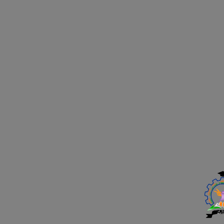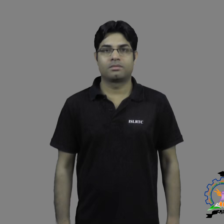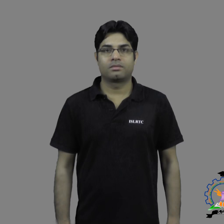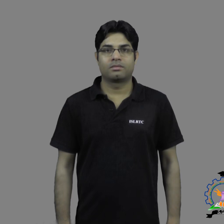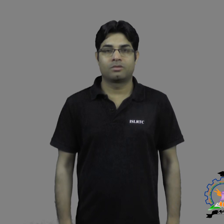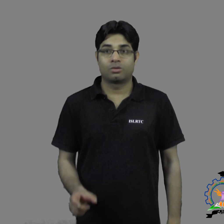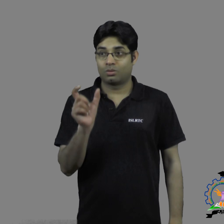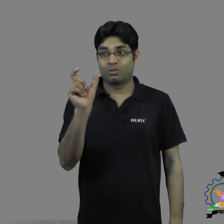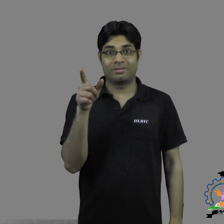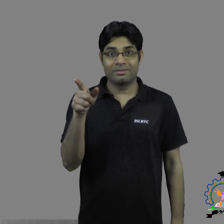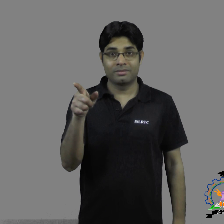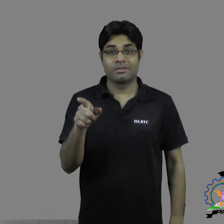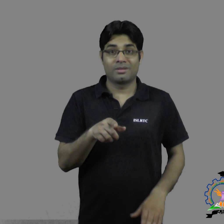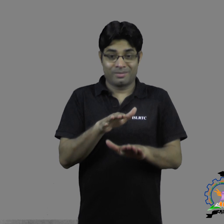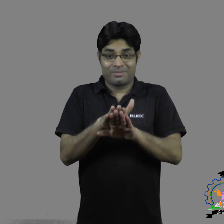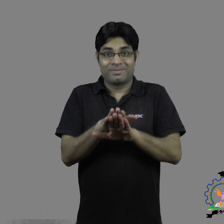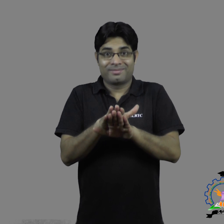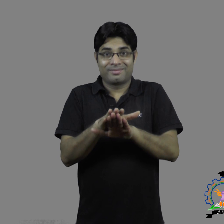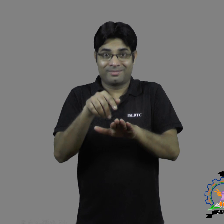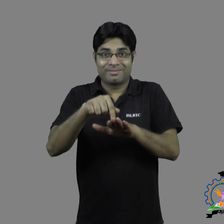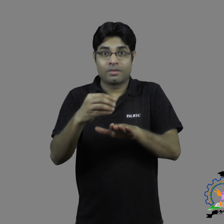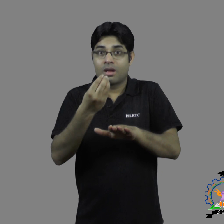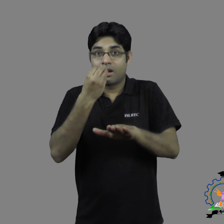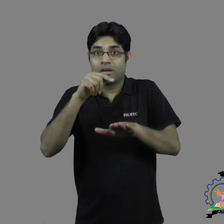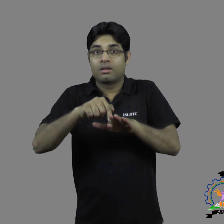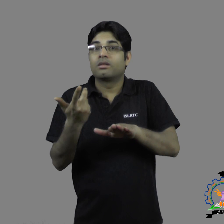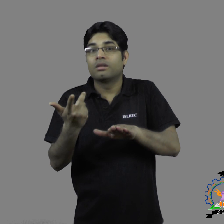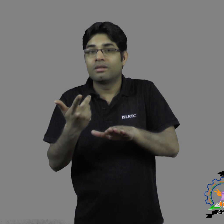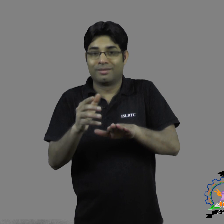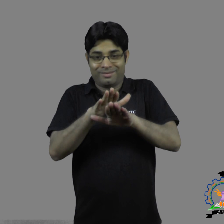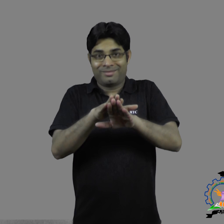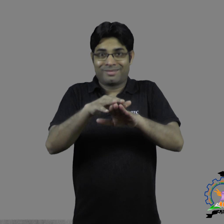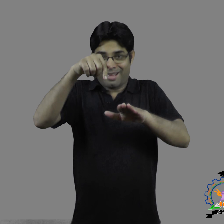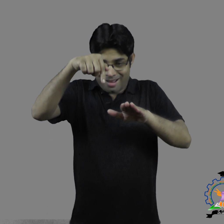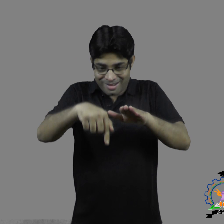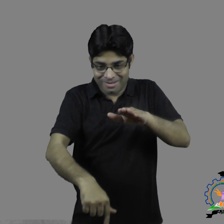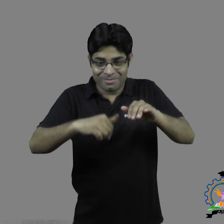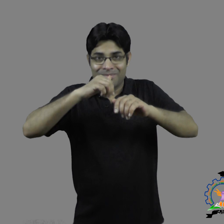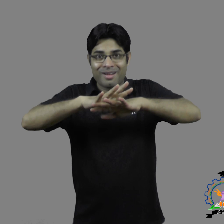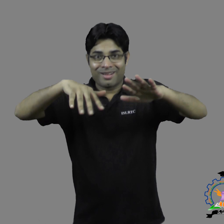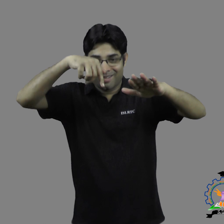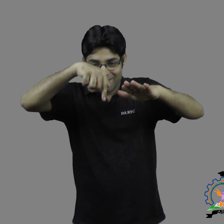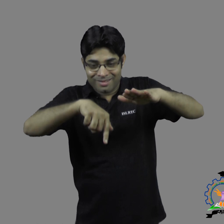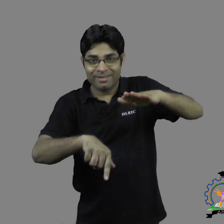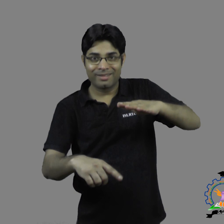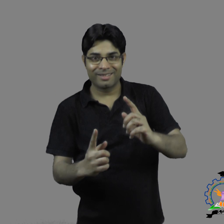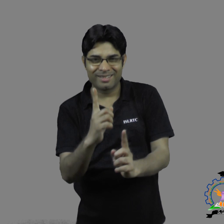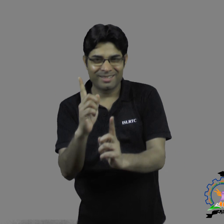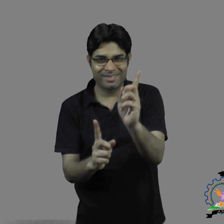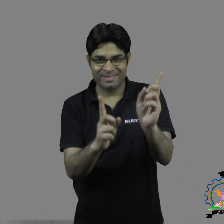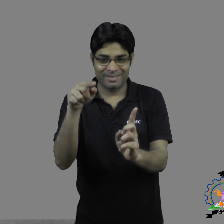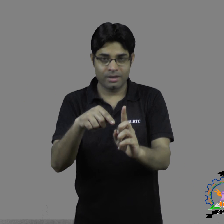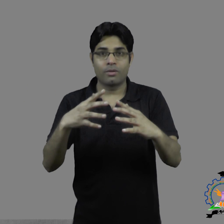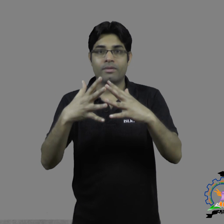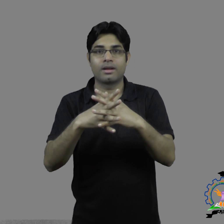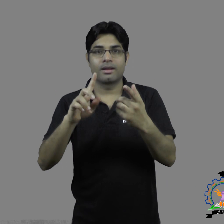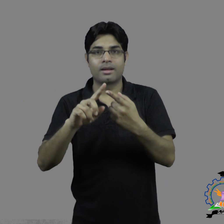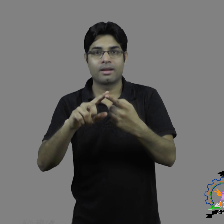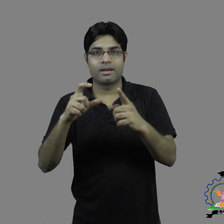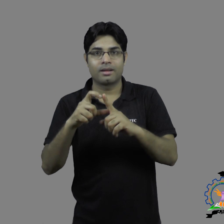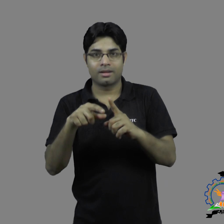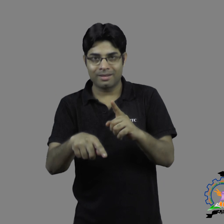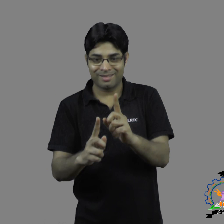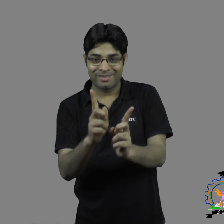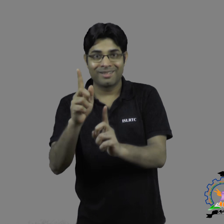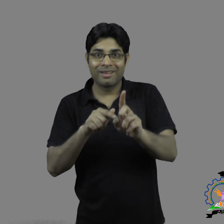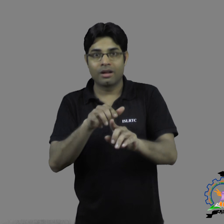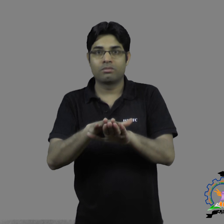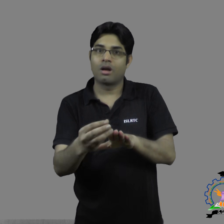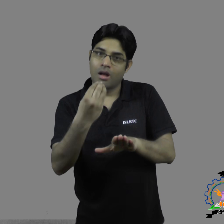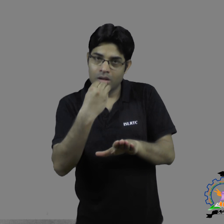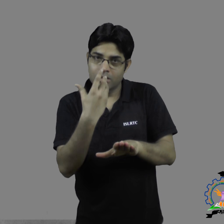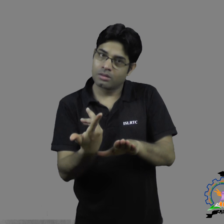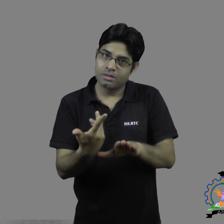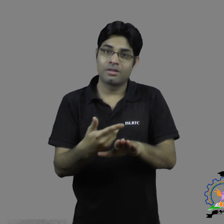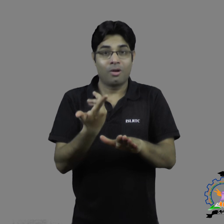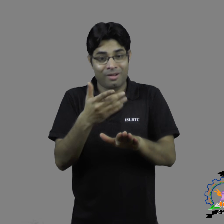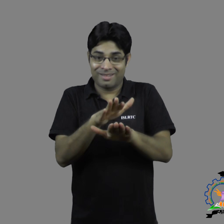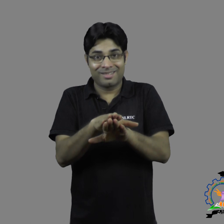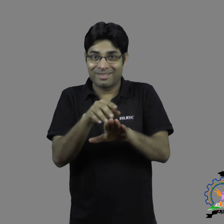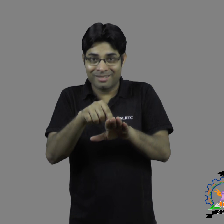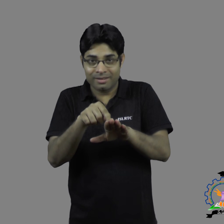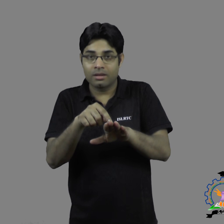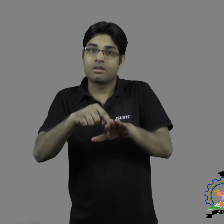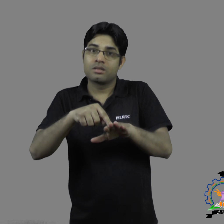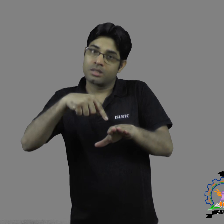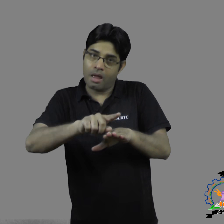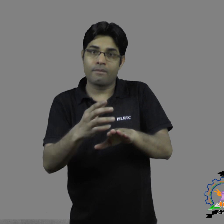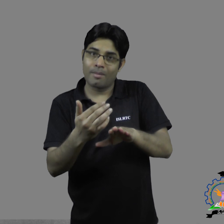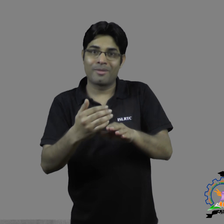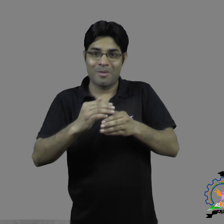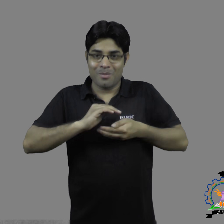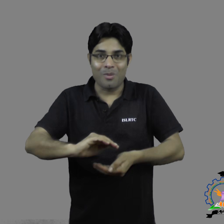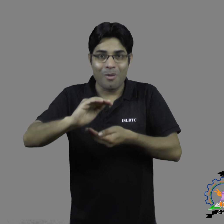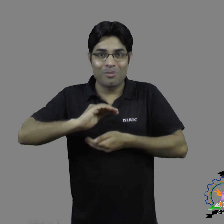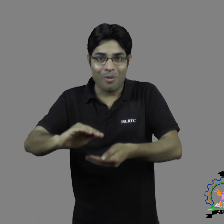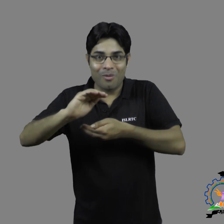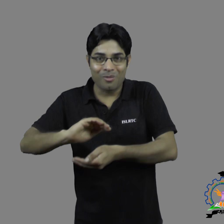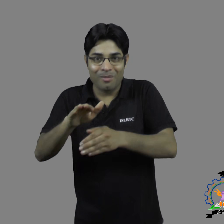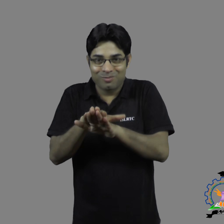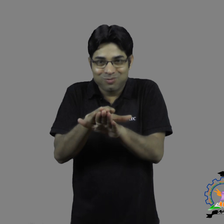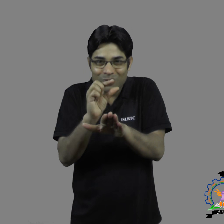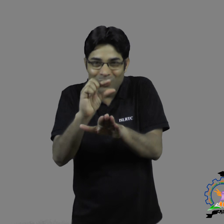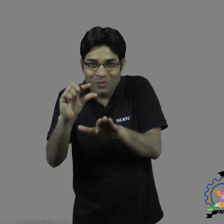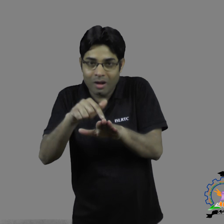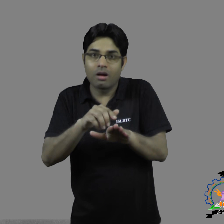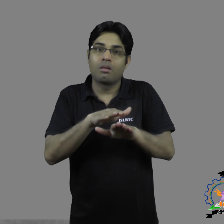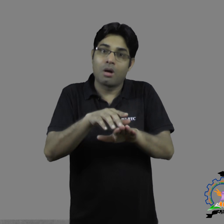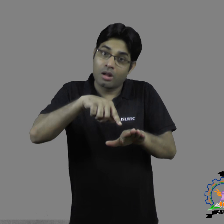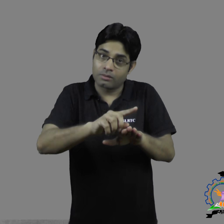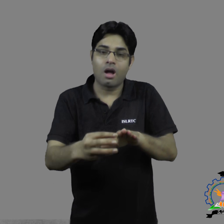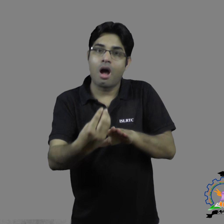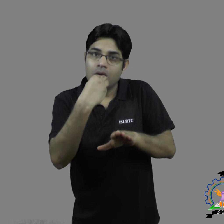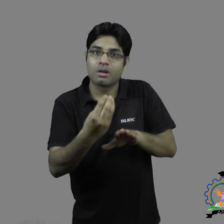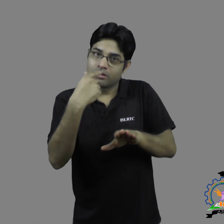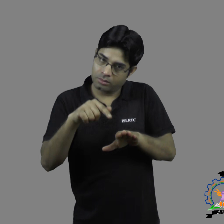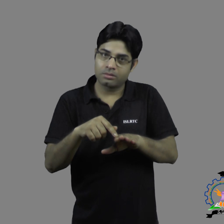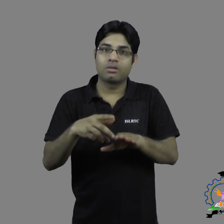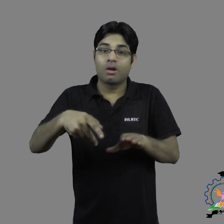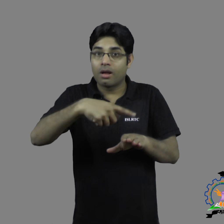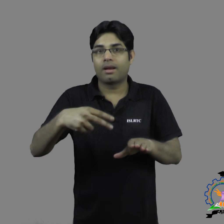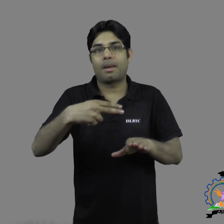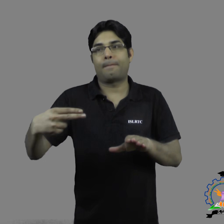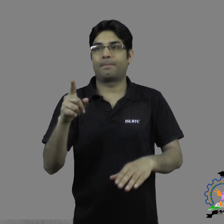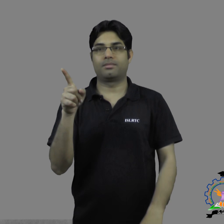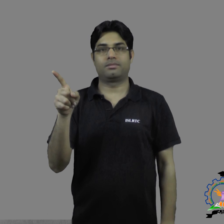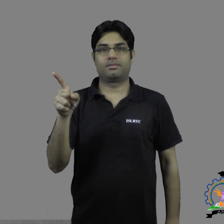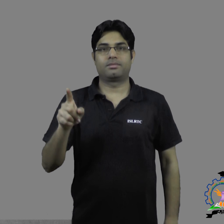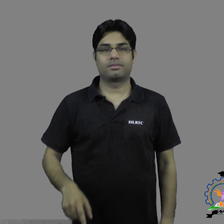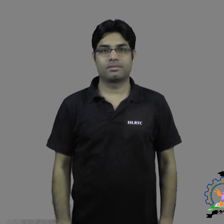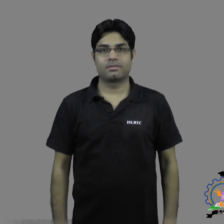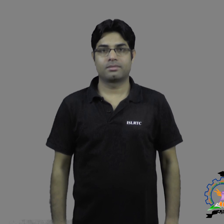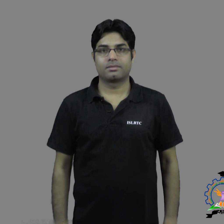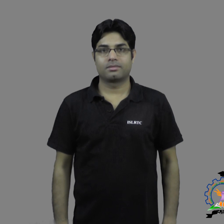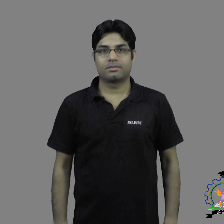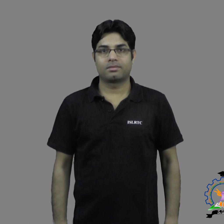Larvivorus Fishes